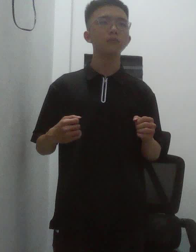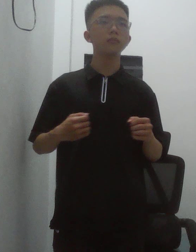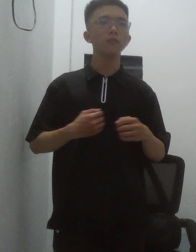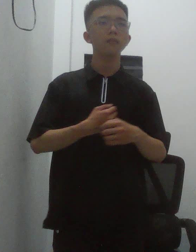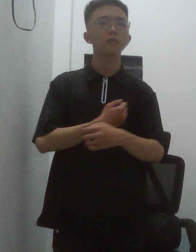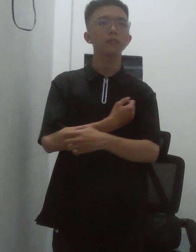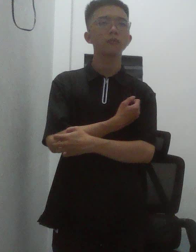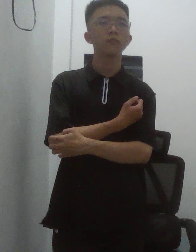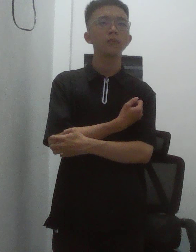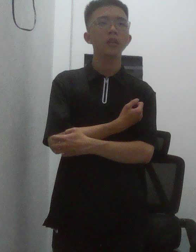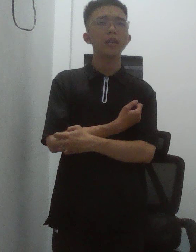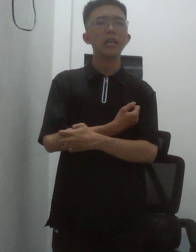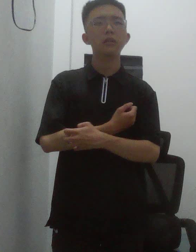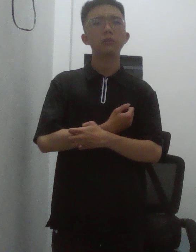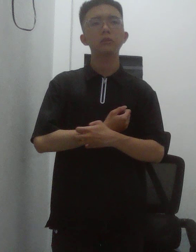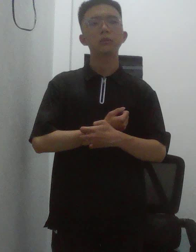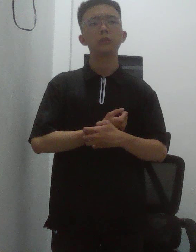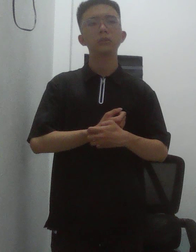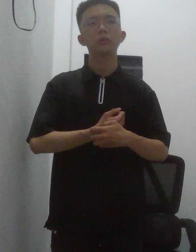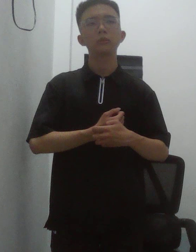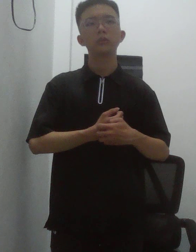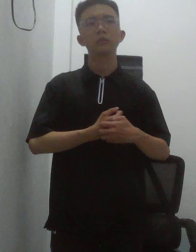ngheo